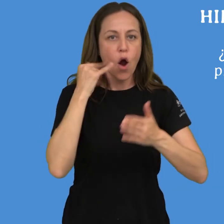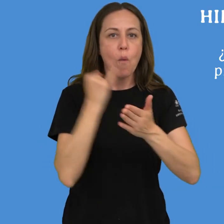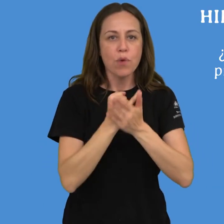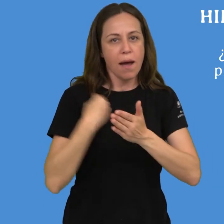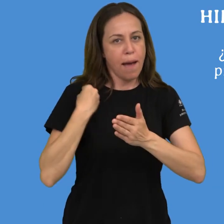probar